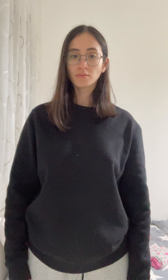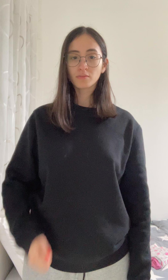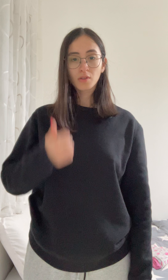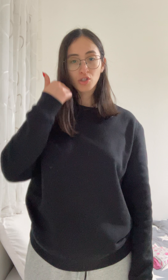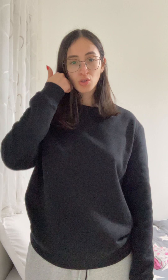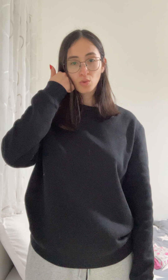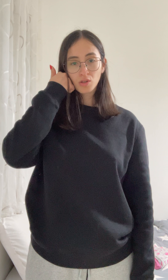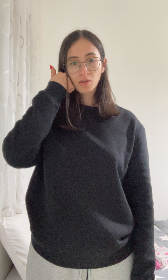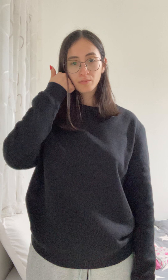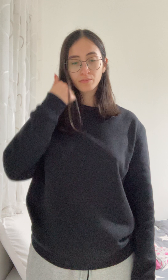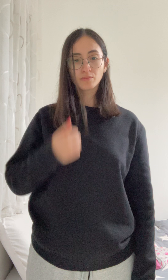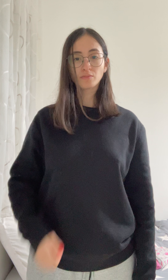שירותים